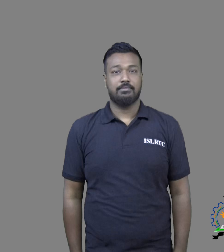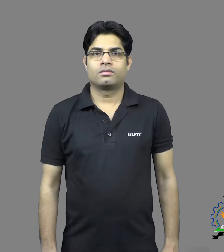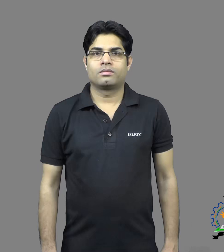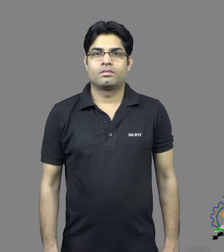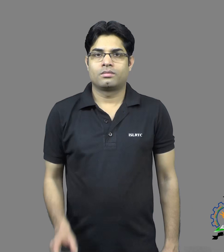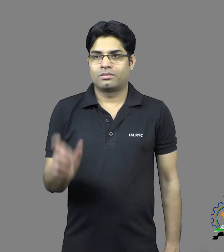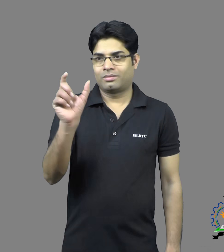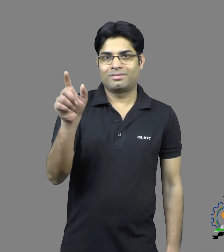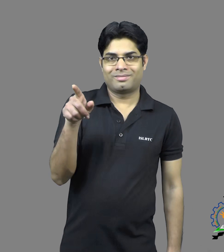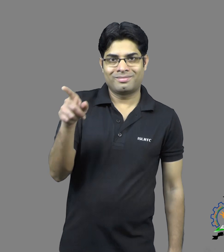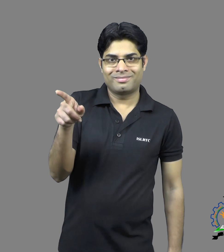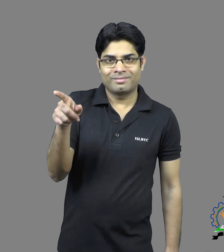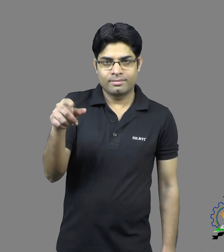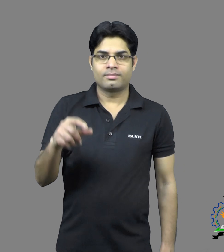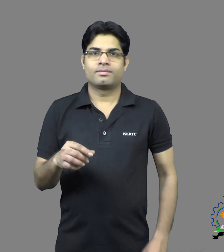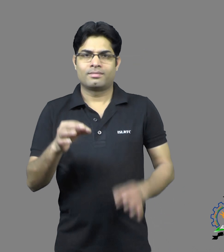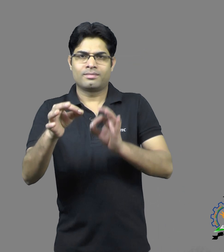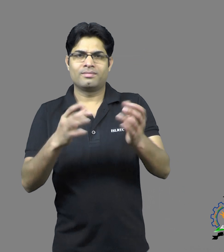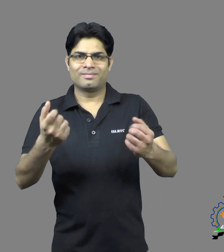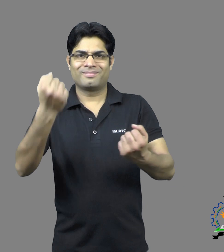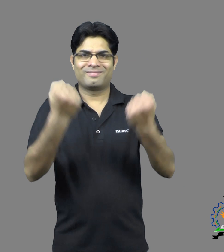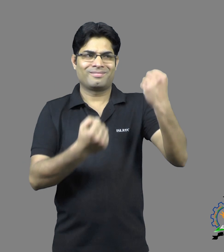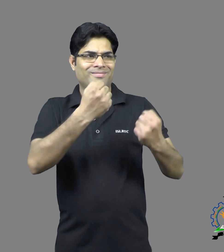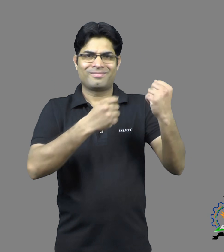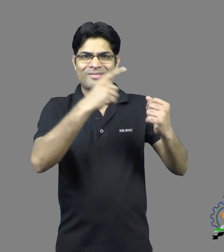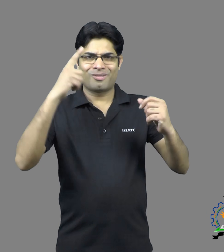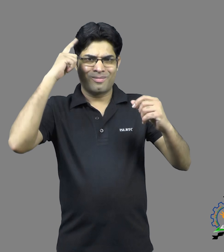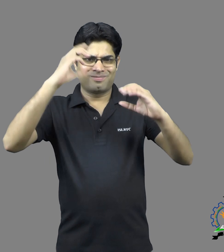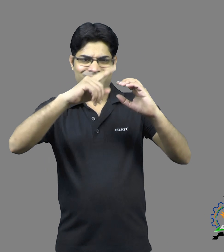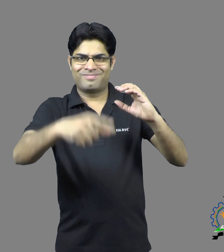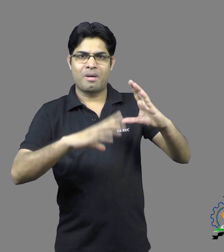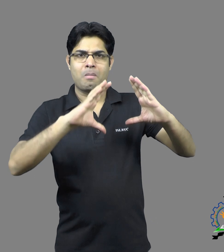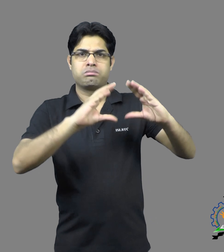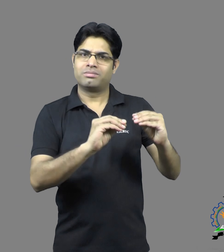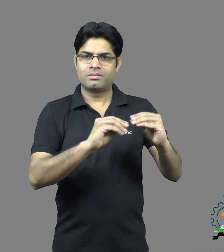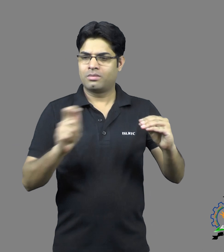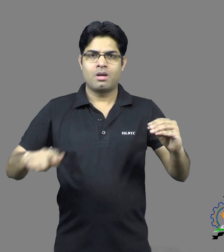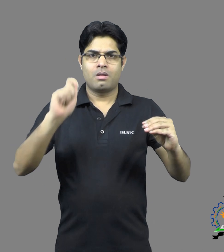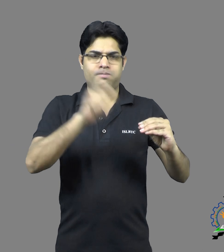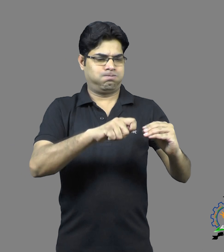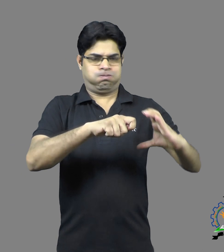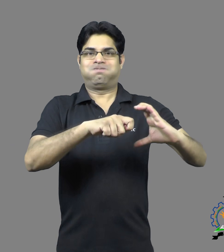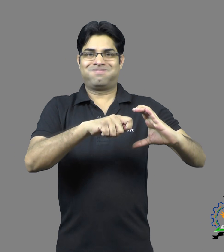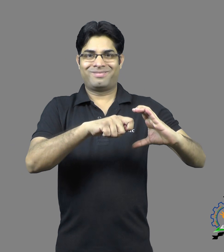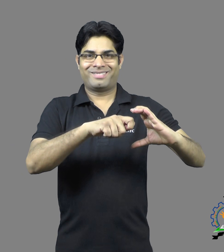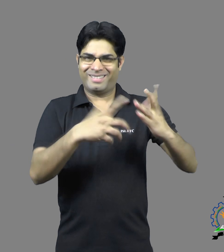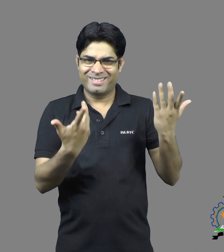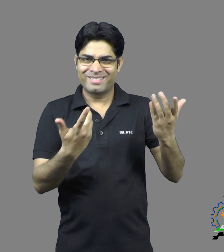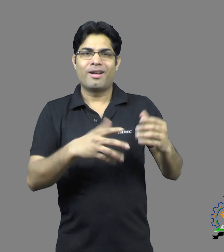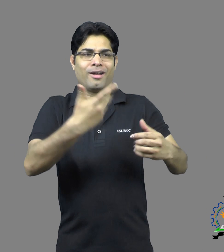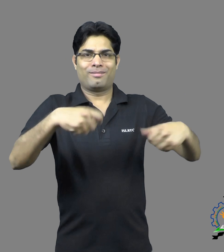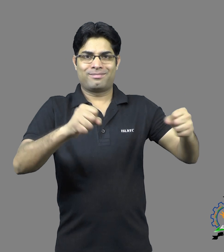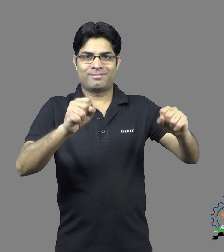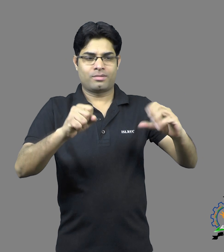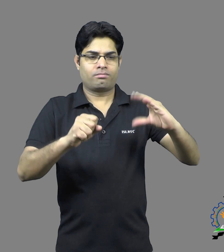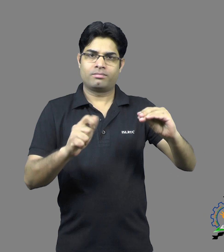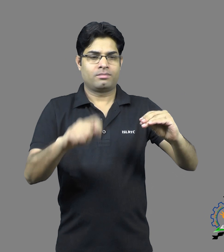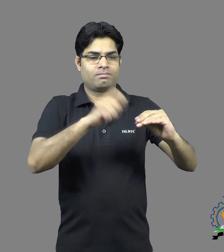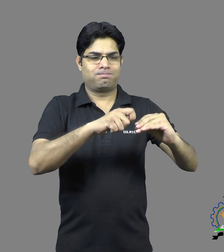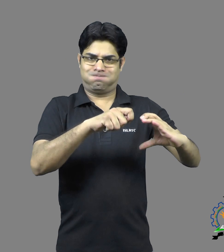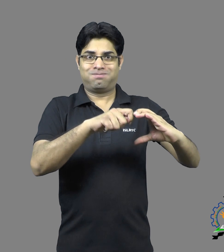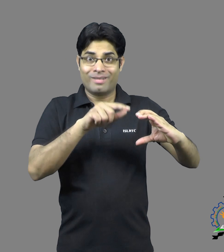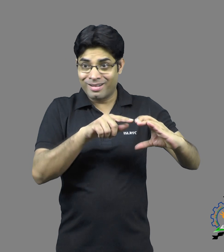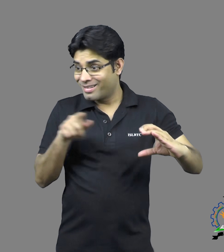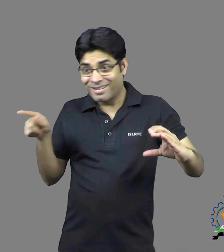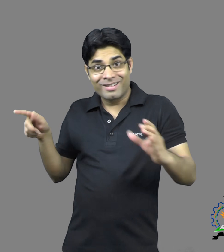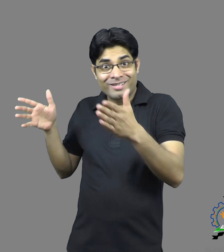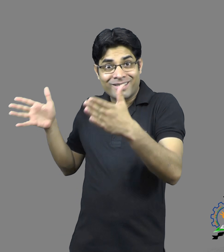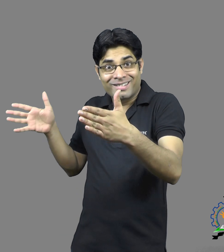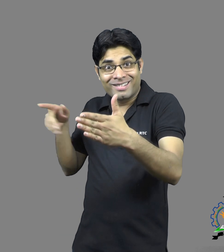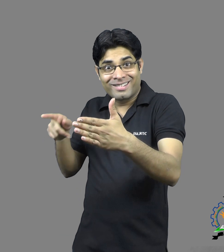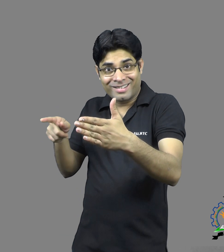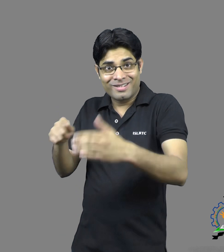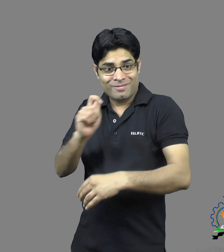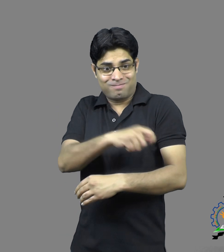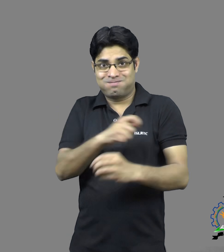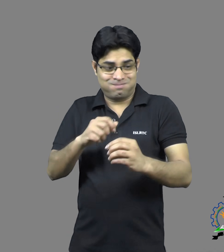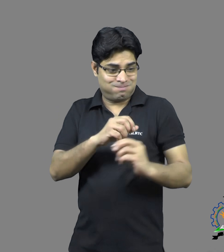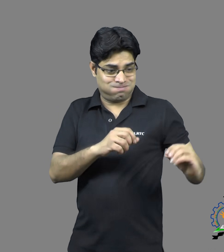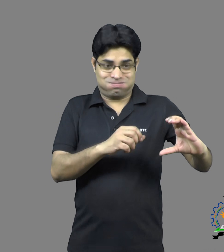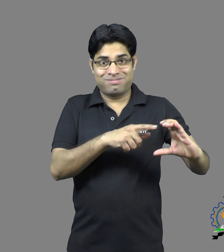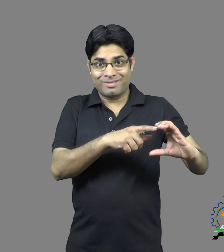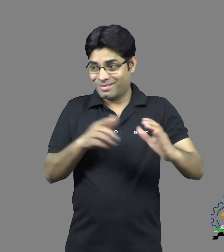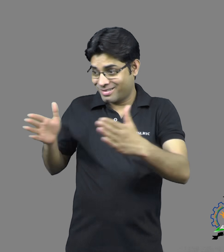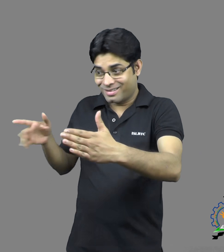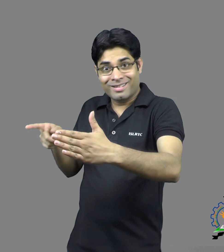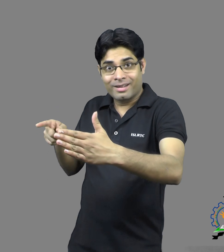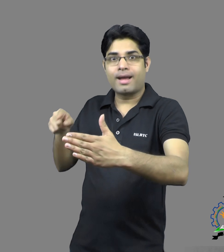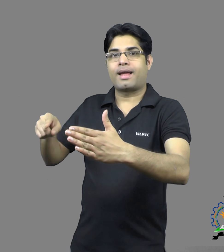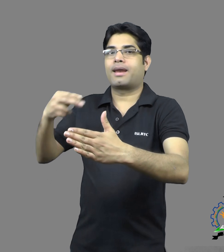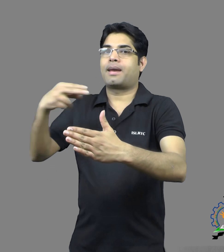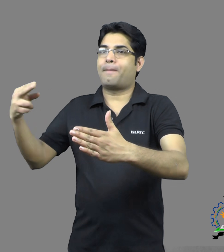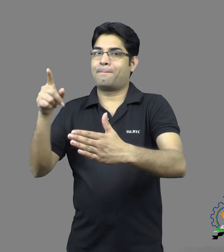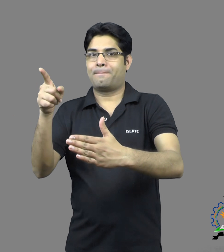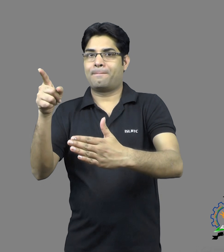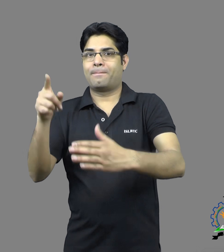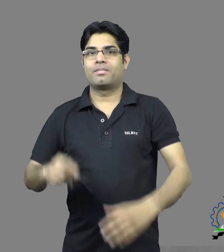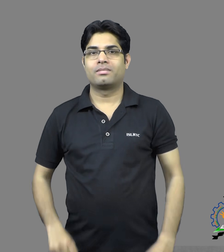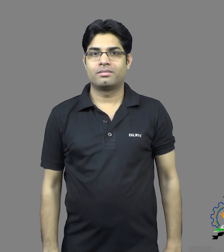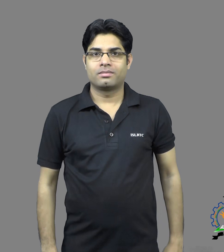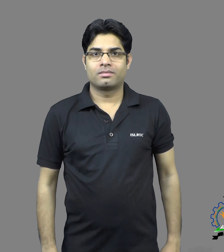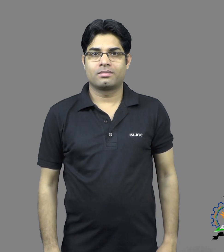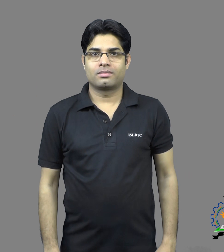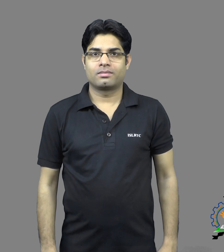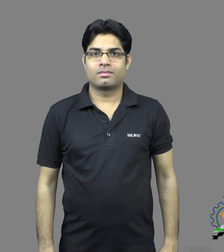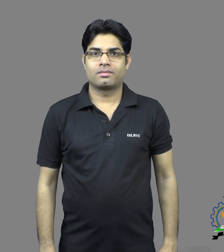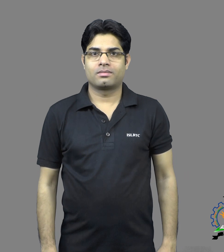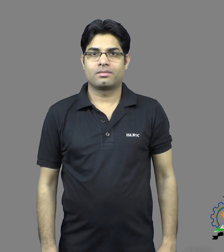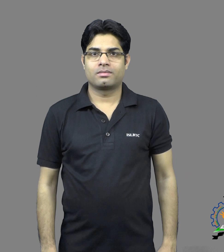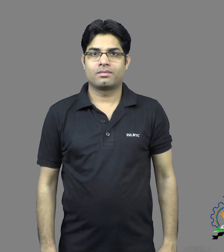Air compressor